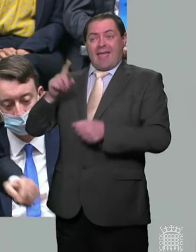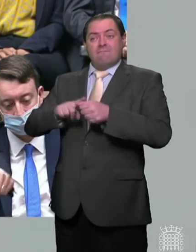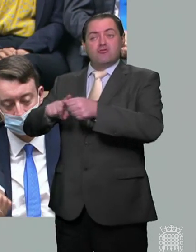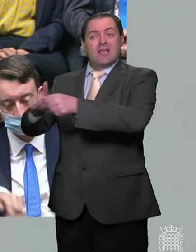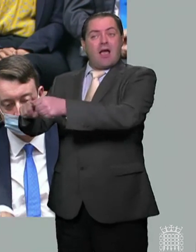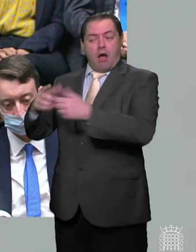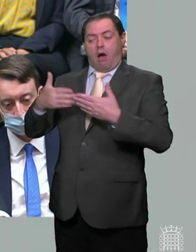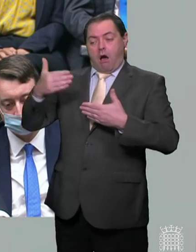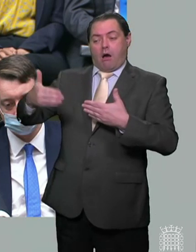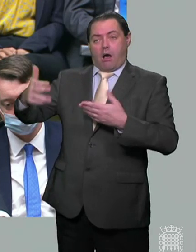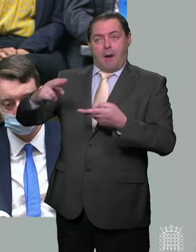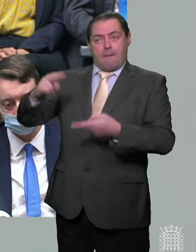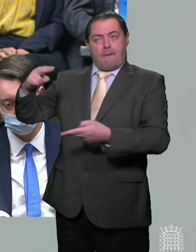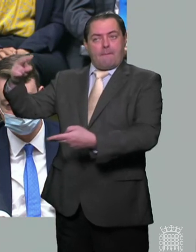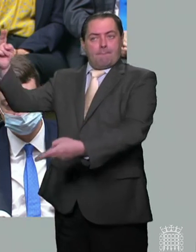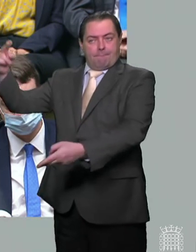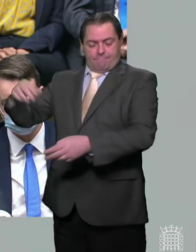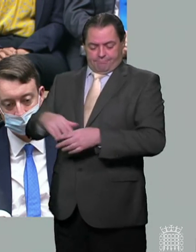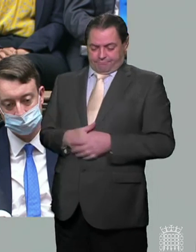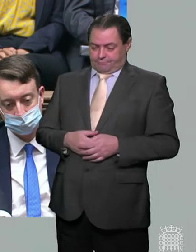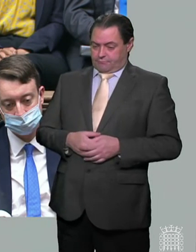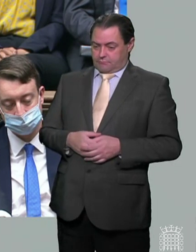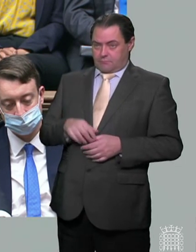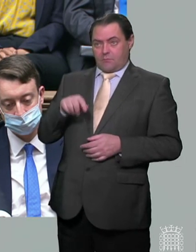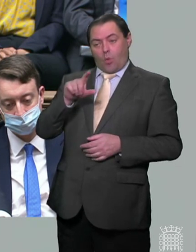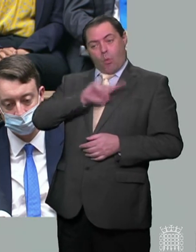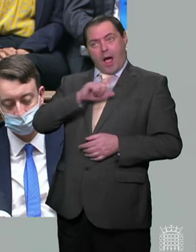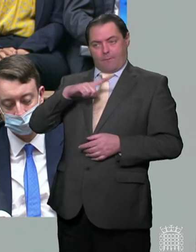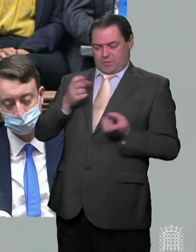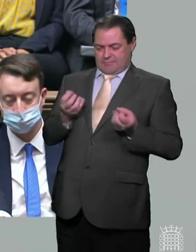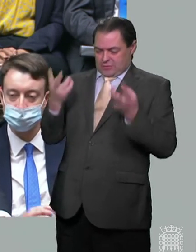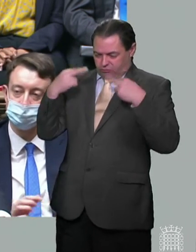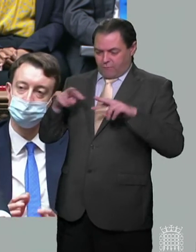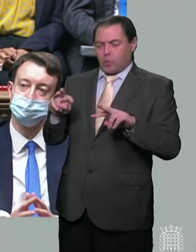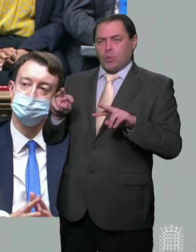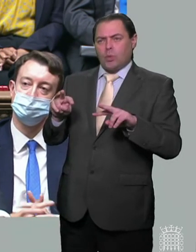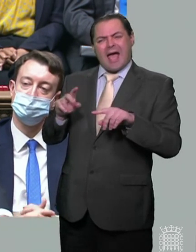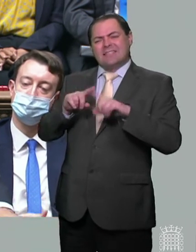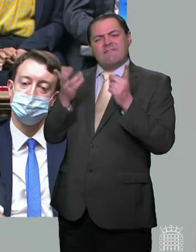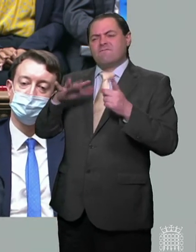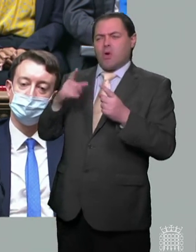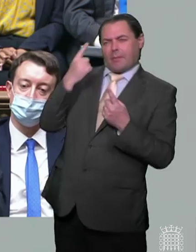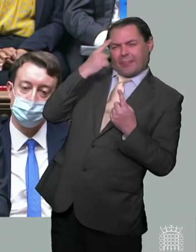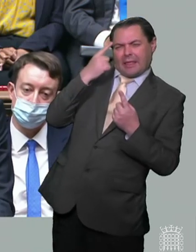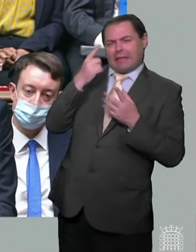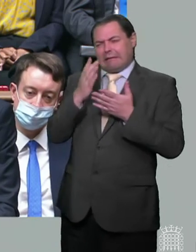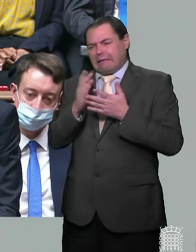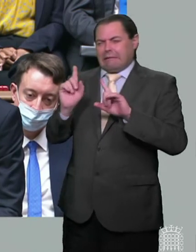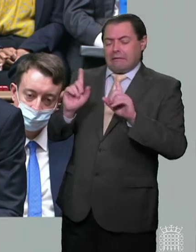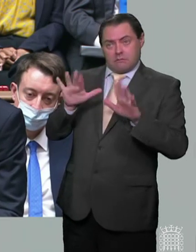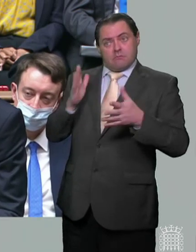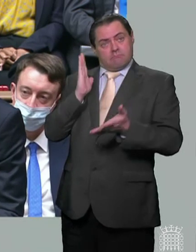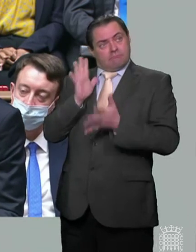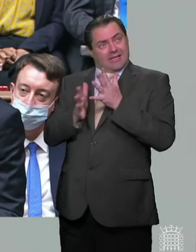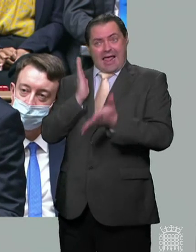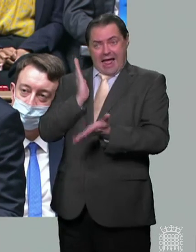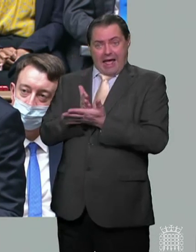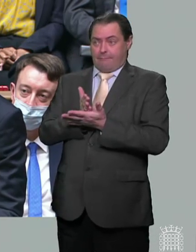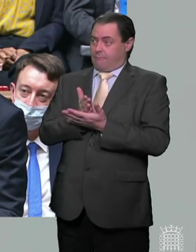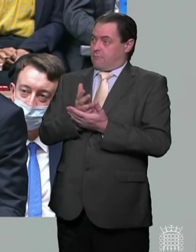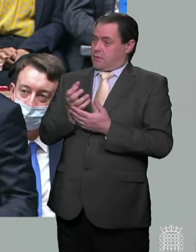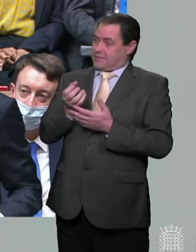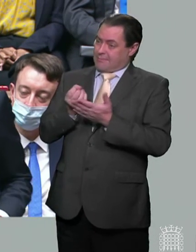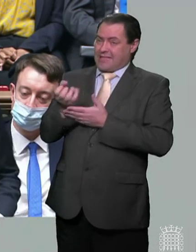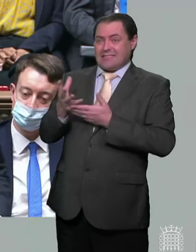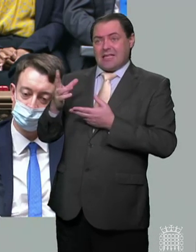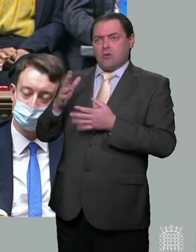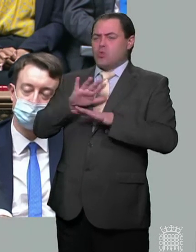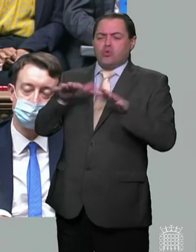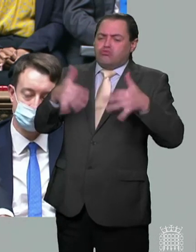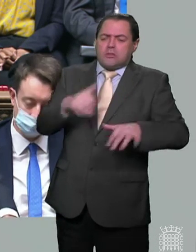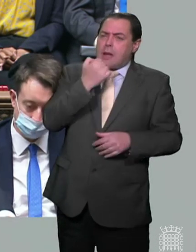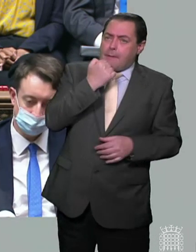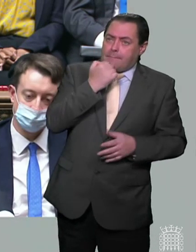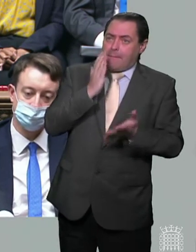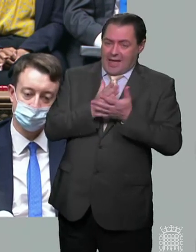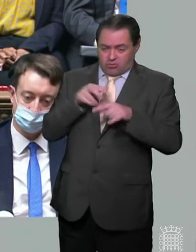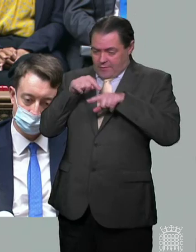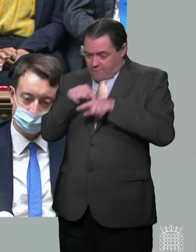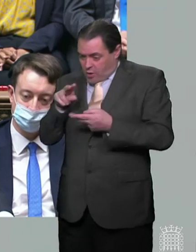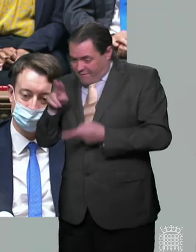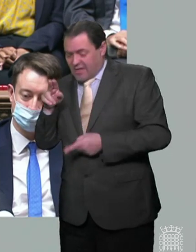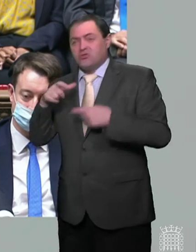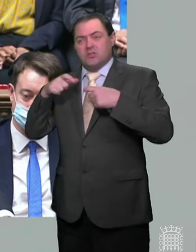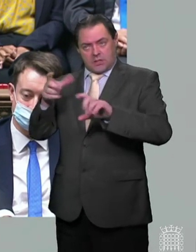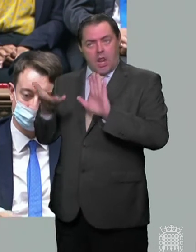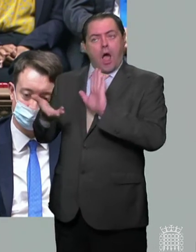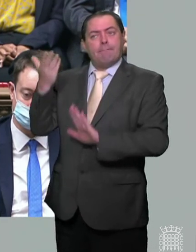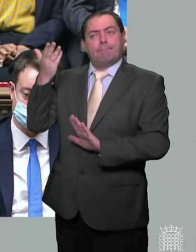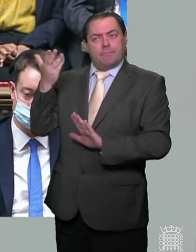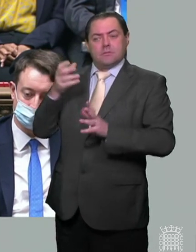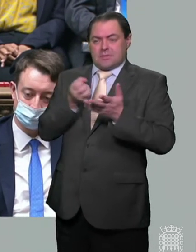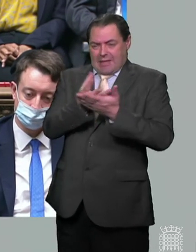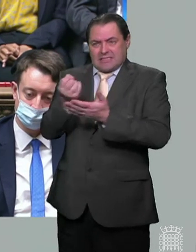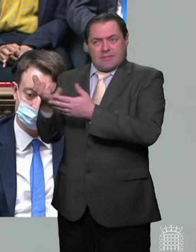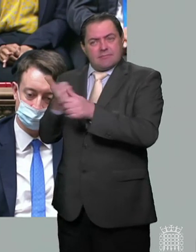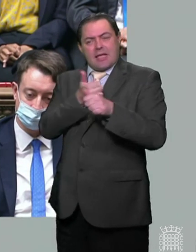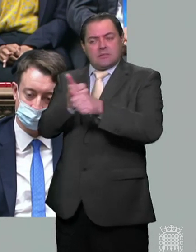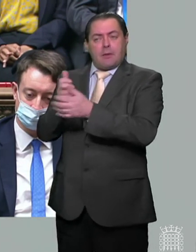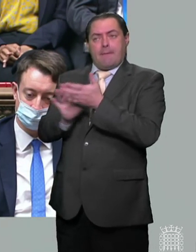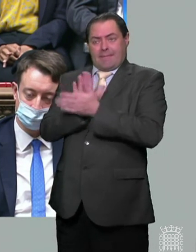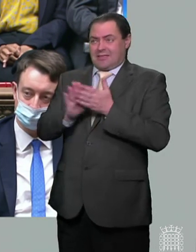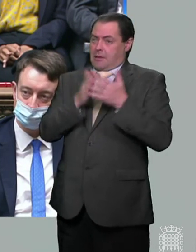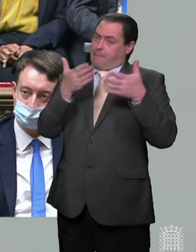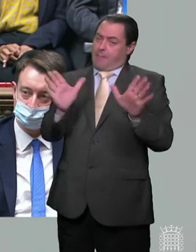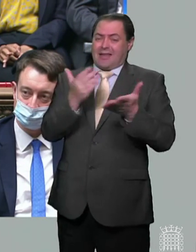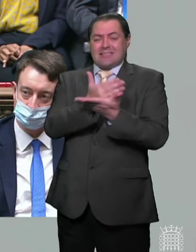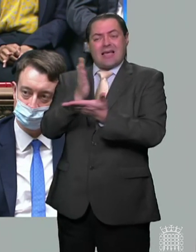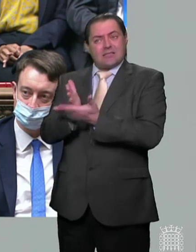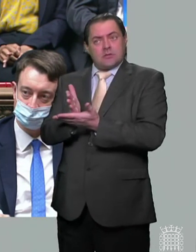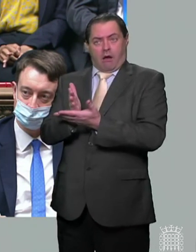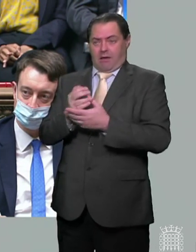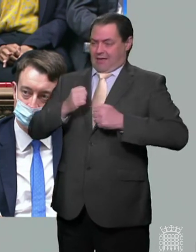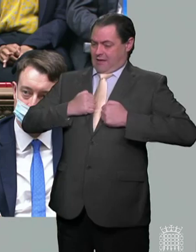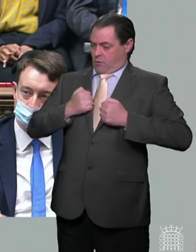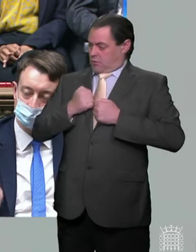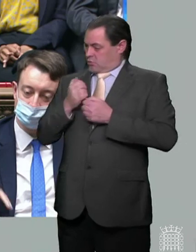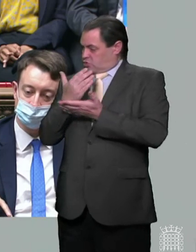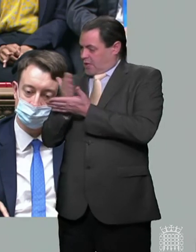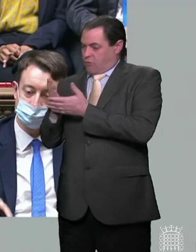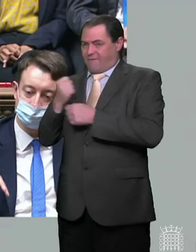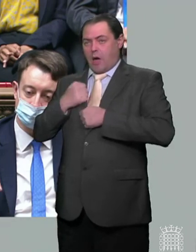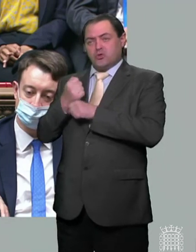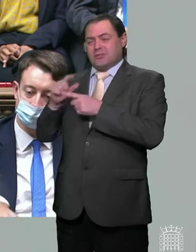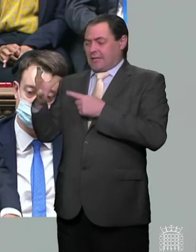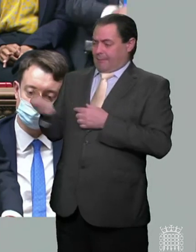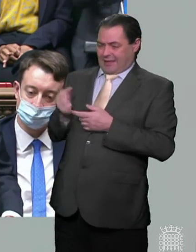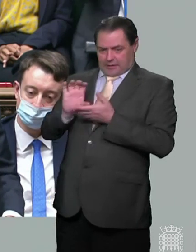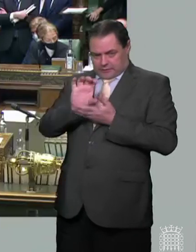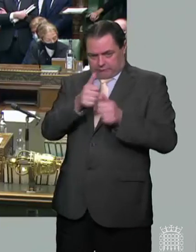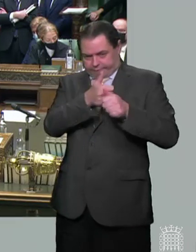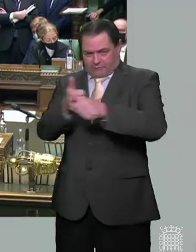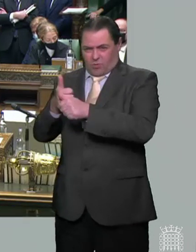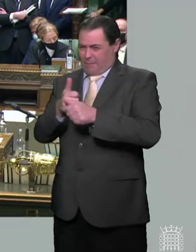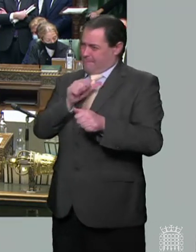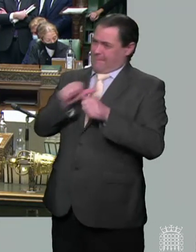As a result of this spending review, and contrary to speculation, there will be a real-terms rise in overall spending for every single Department, and public sector net investment as a share of GDP will be at the highest sustained level for nearly half a century.